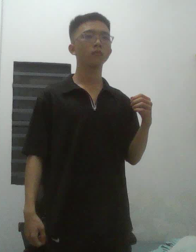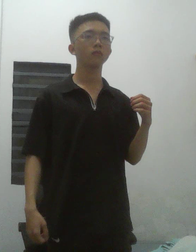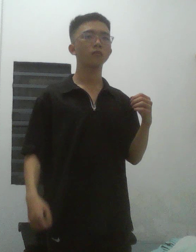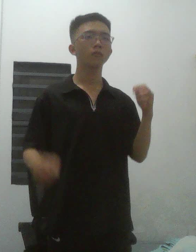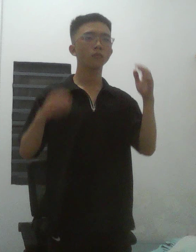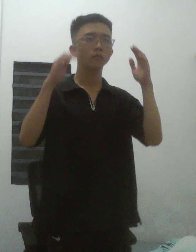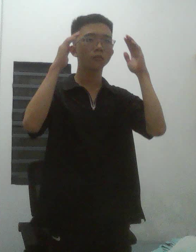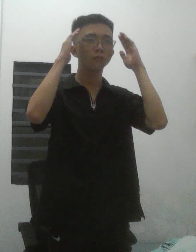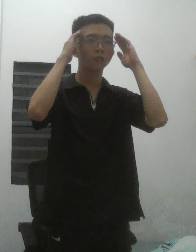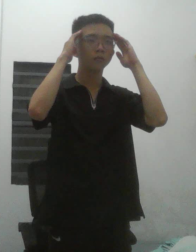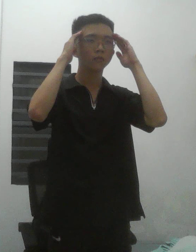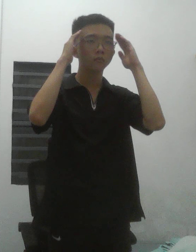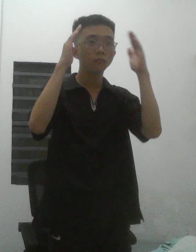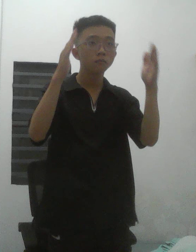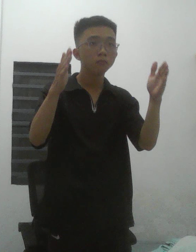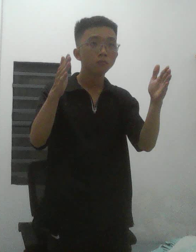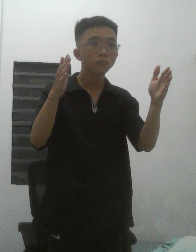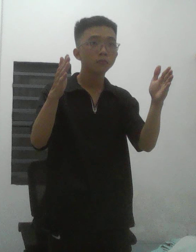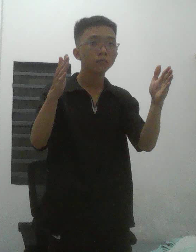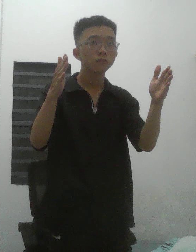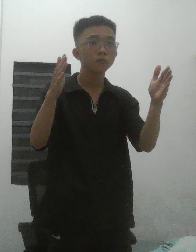quan tam